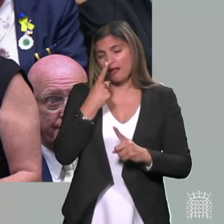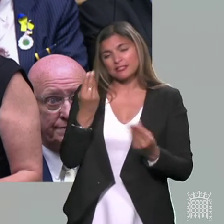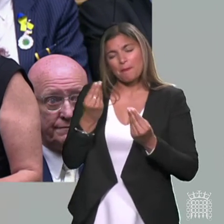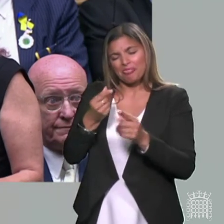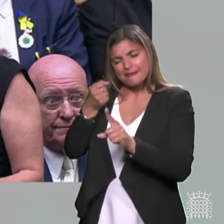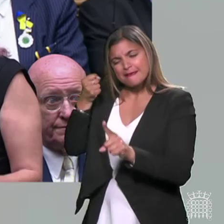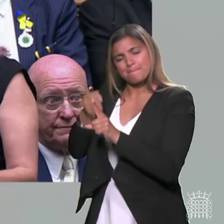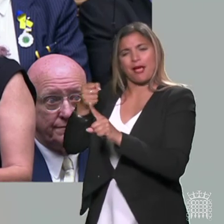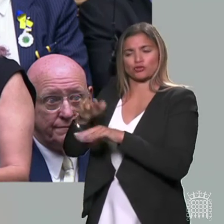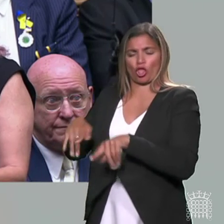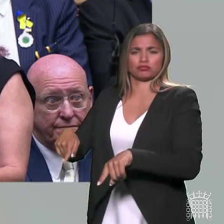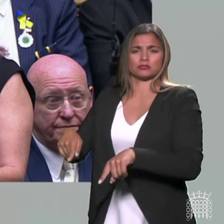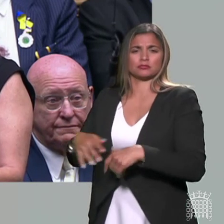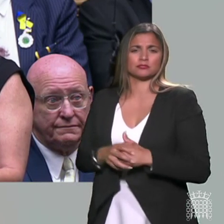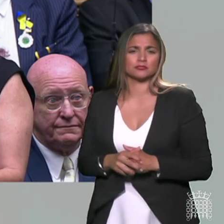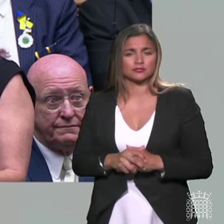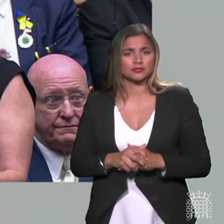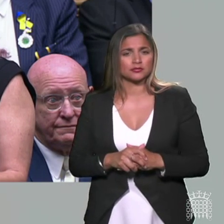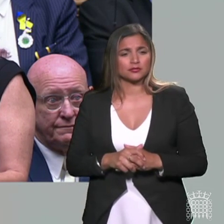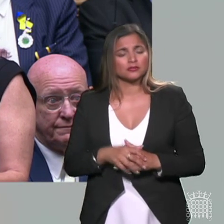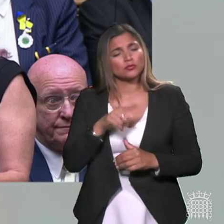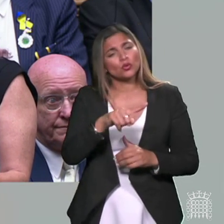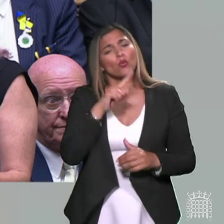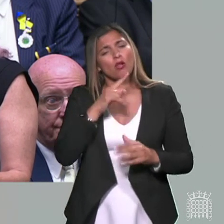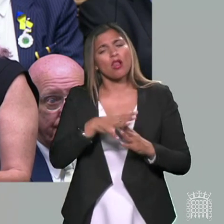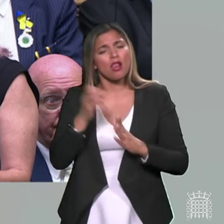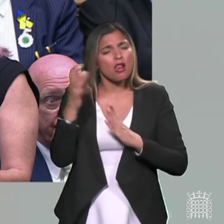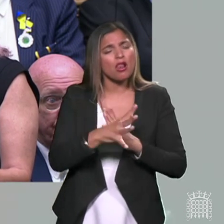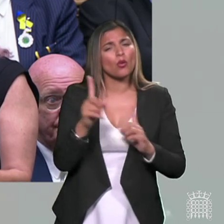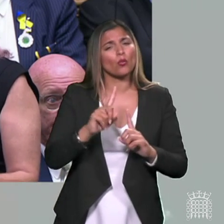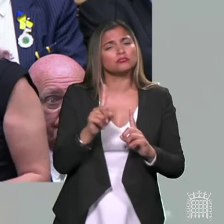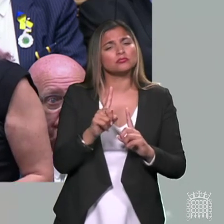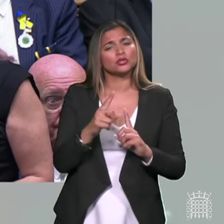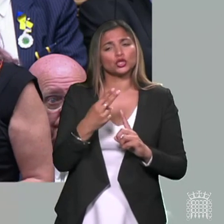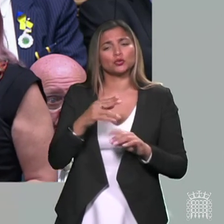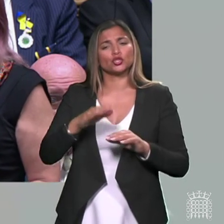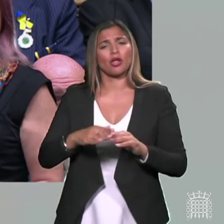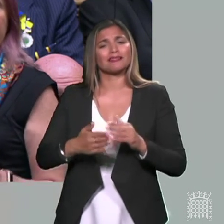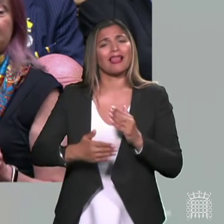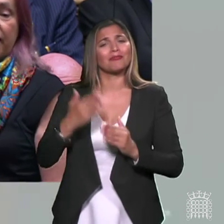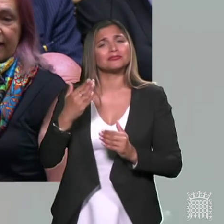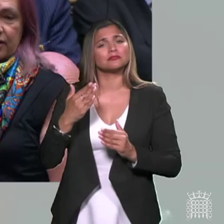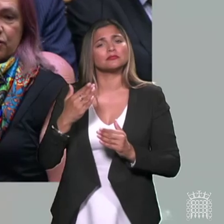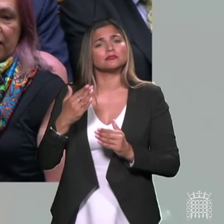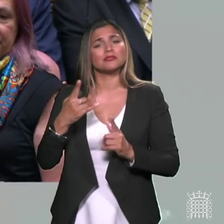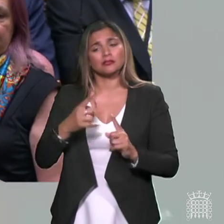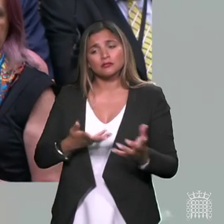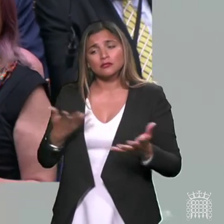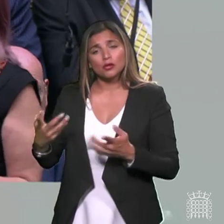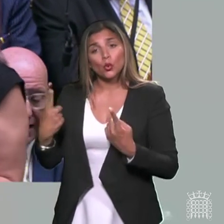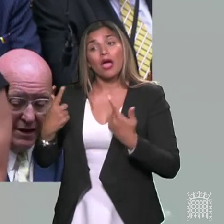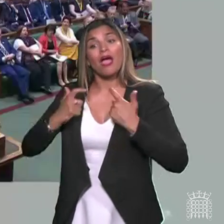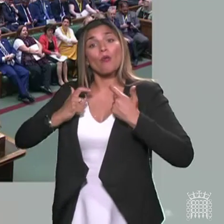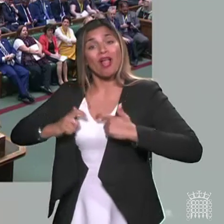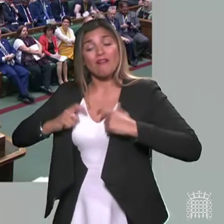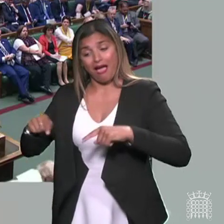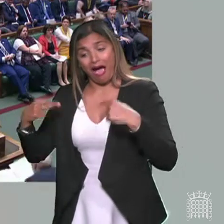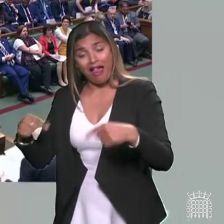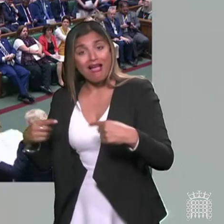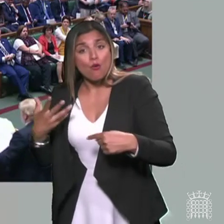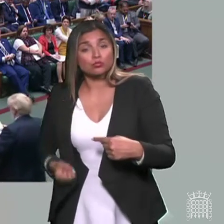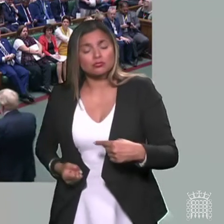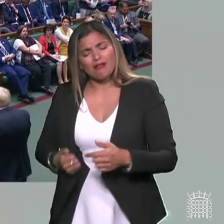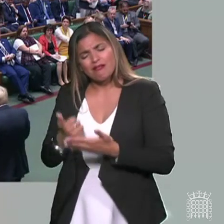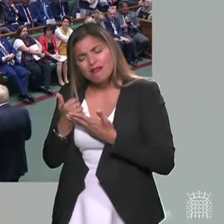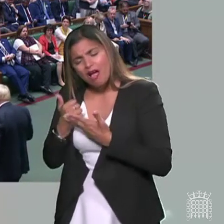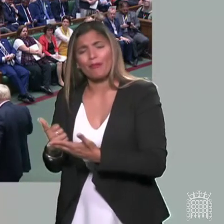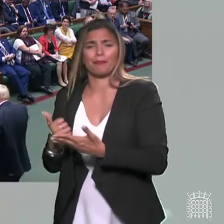Will he scrap the two-child limit and reinstate the £20 uplift for all families entitled to welfare?